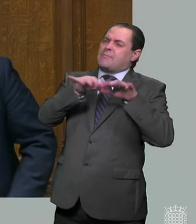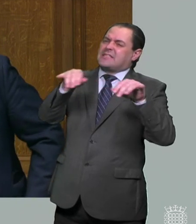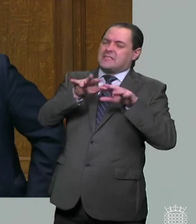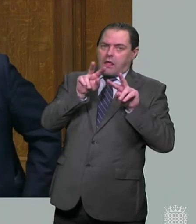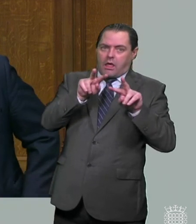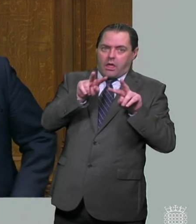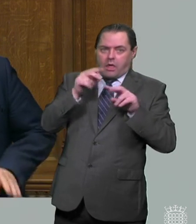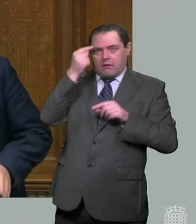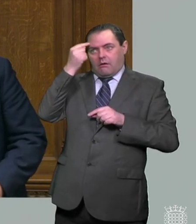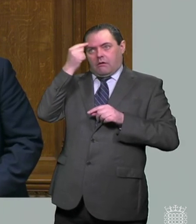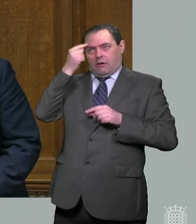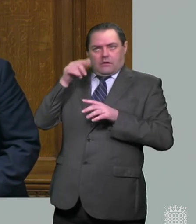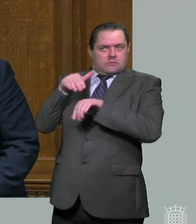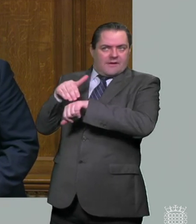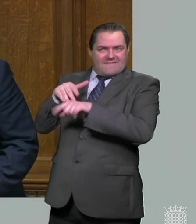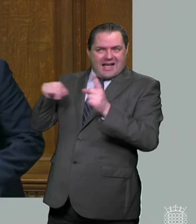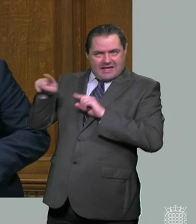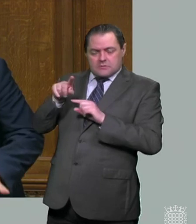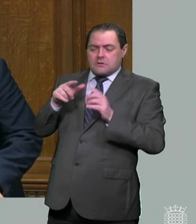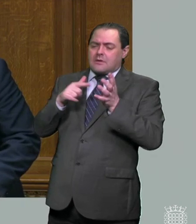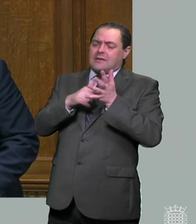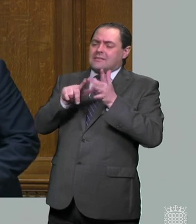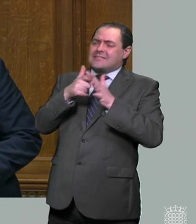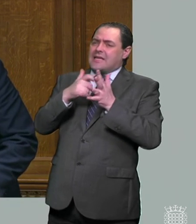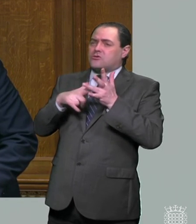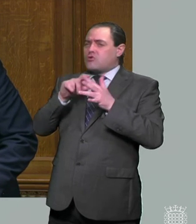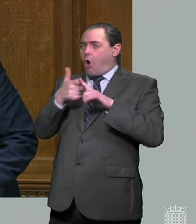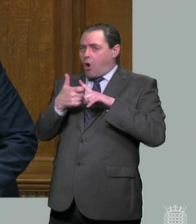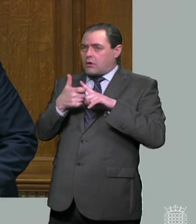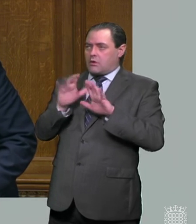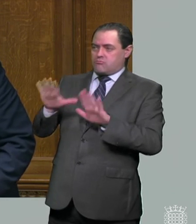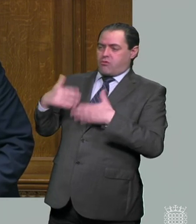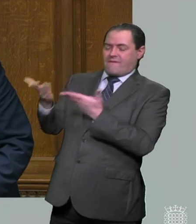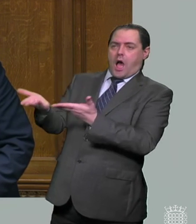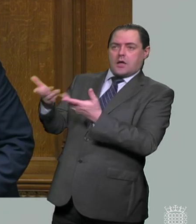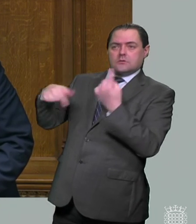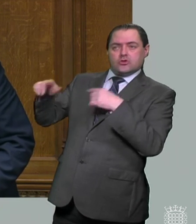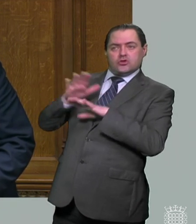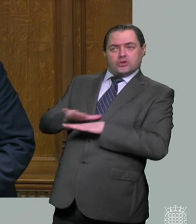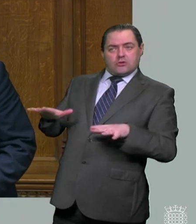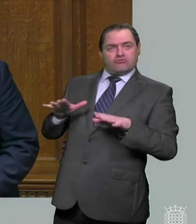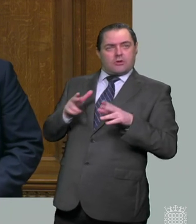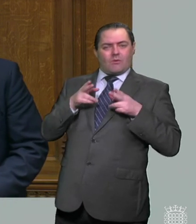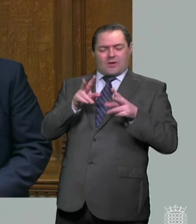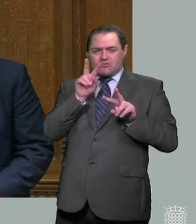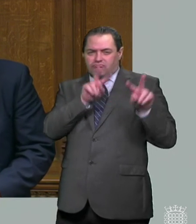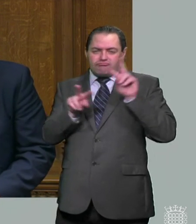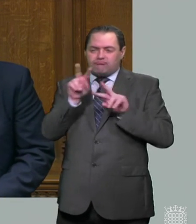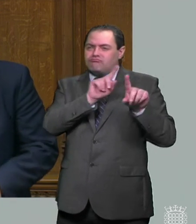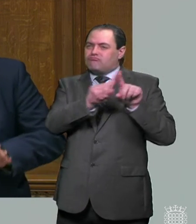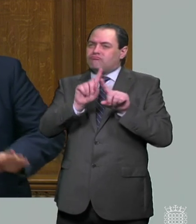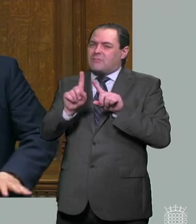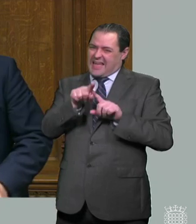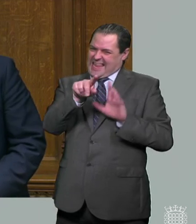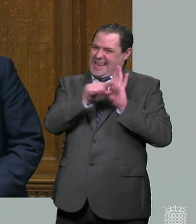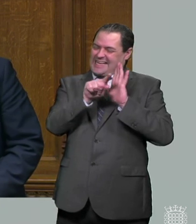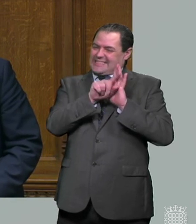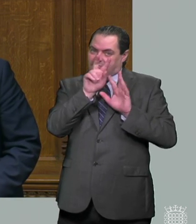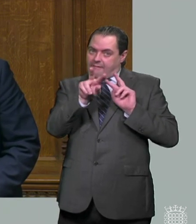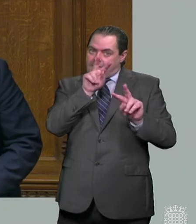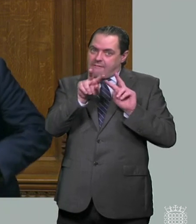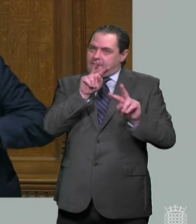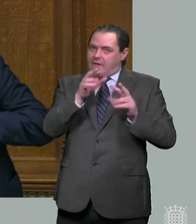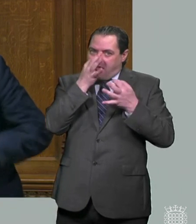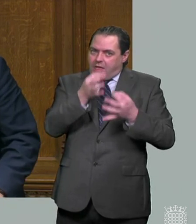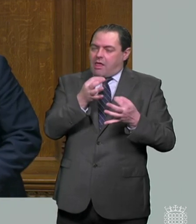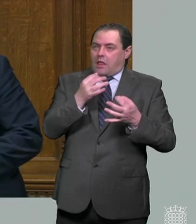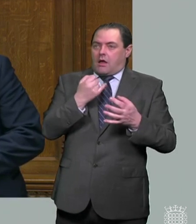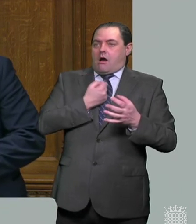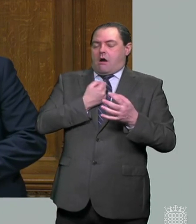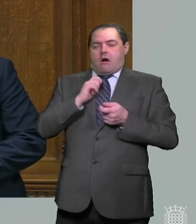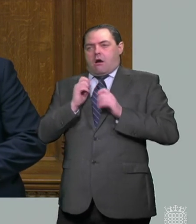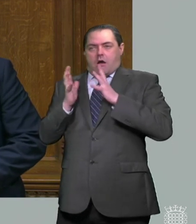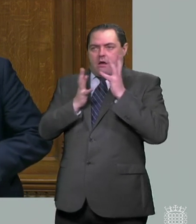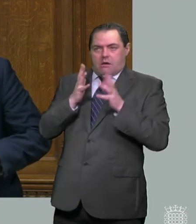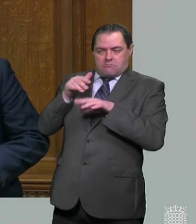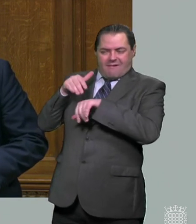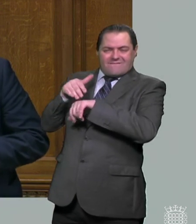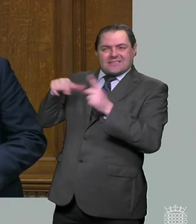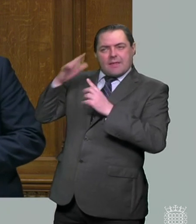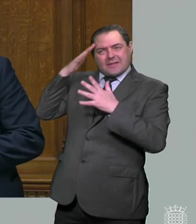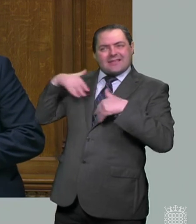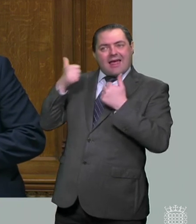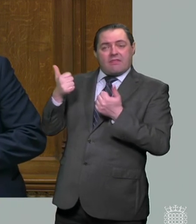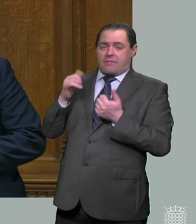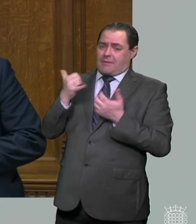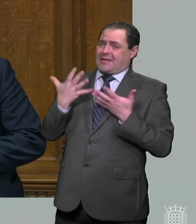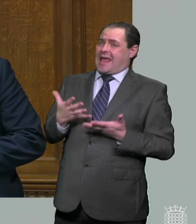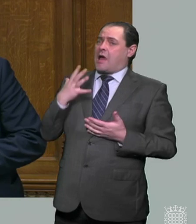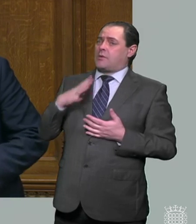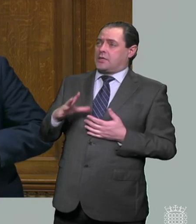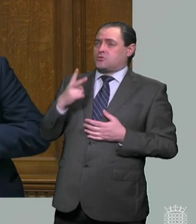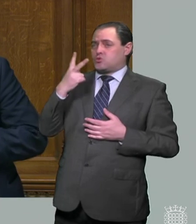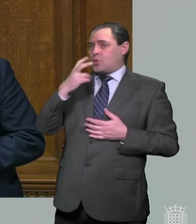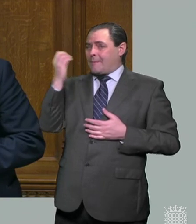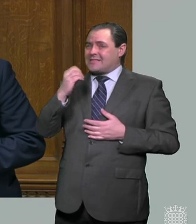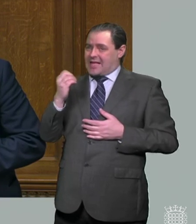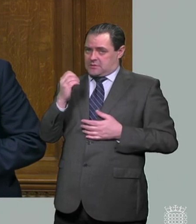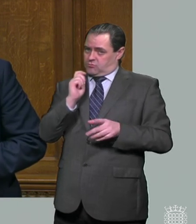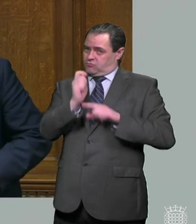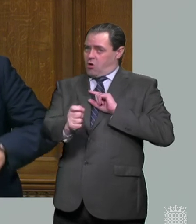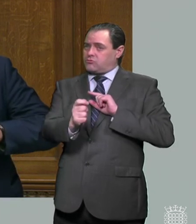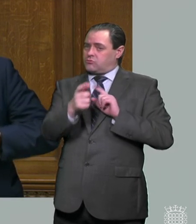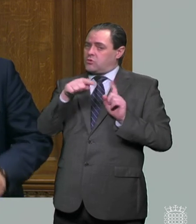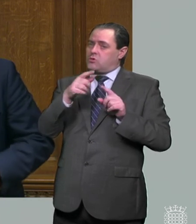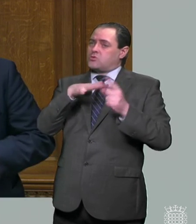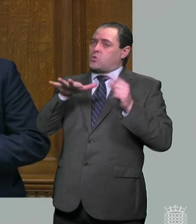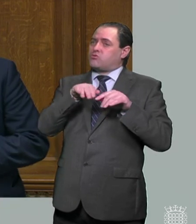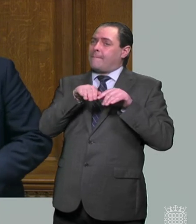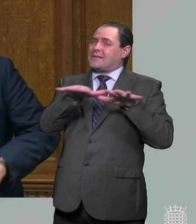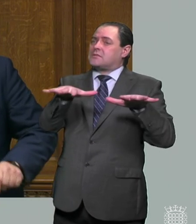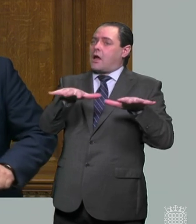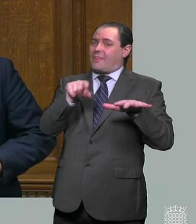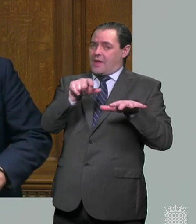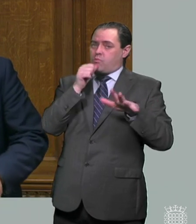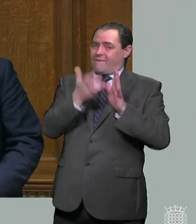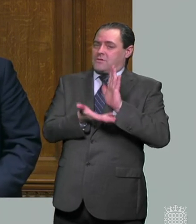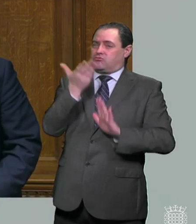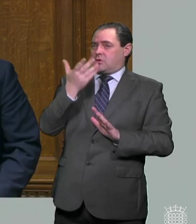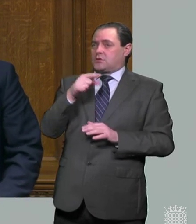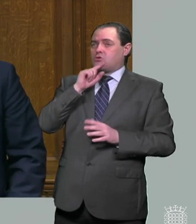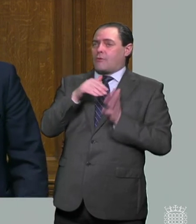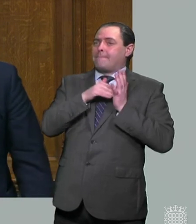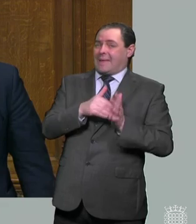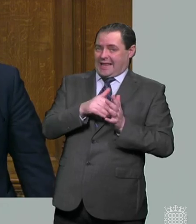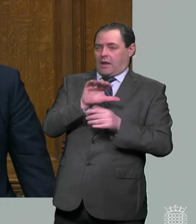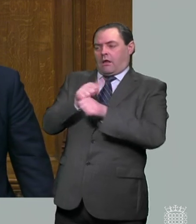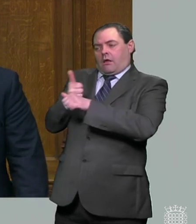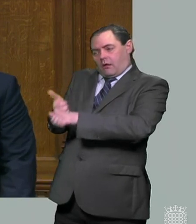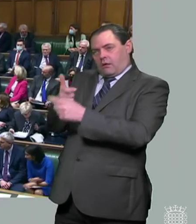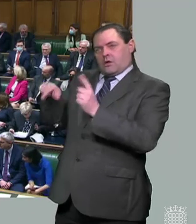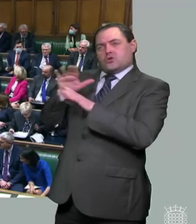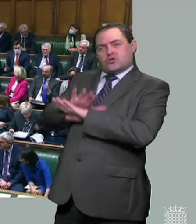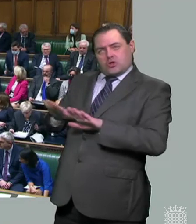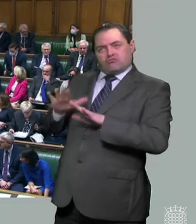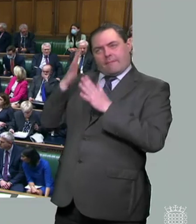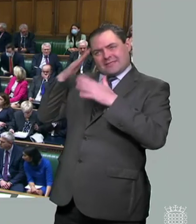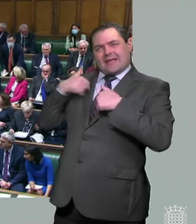Given that social media platforms such as TikTok are providing “crack for kids” in terms of adult content, negative imagery and addictive algorithms, will my right honourable Friend consider implementing a 2% levy on social media companies, which would raise £100 million to fund mental health resilience programmes for children?